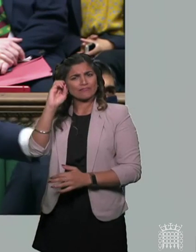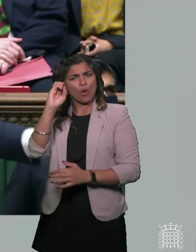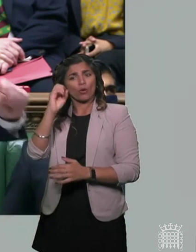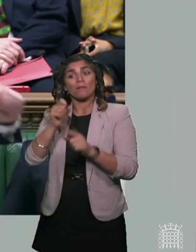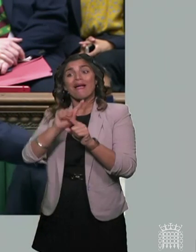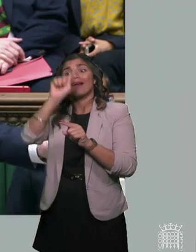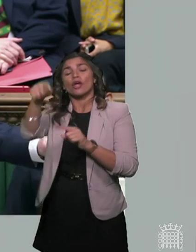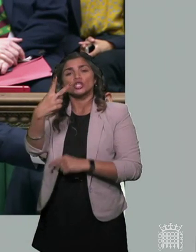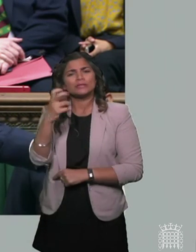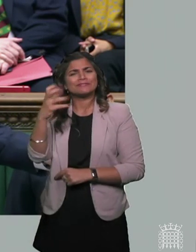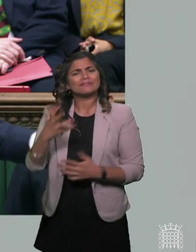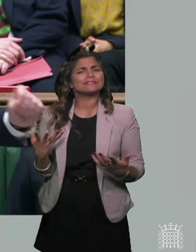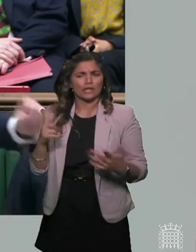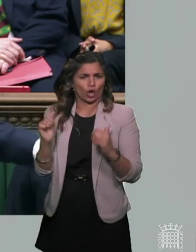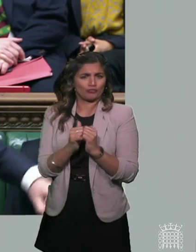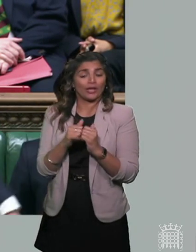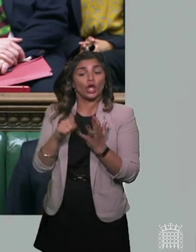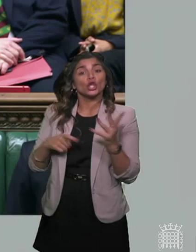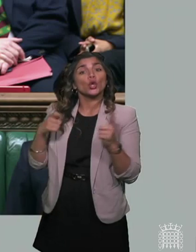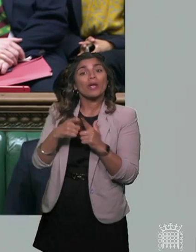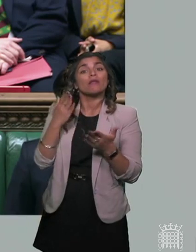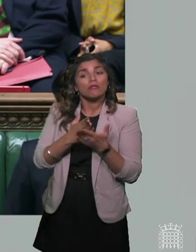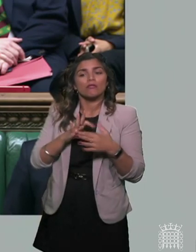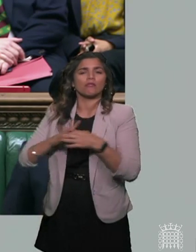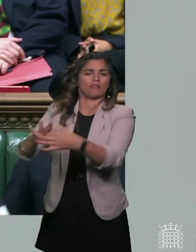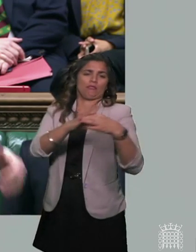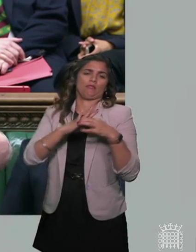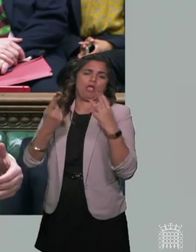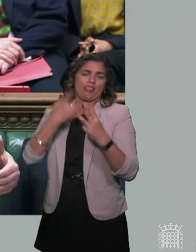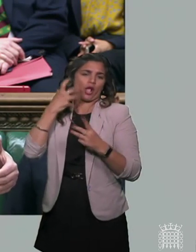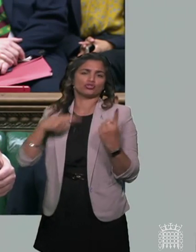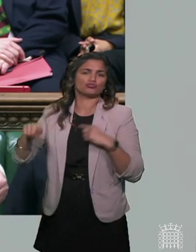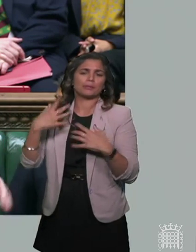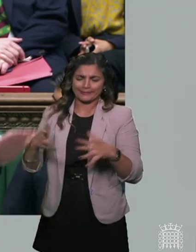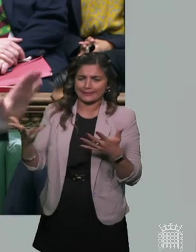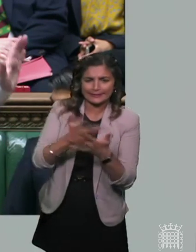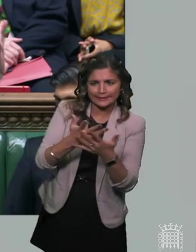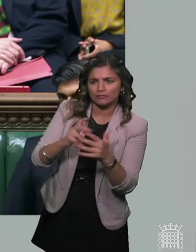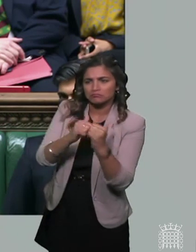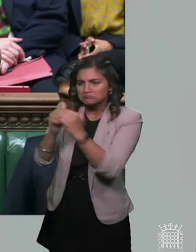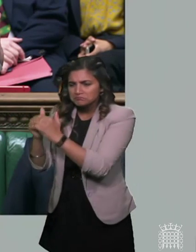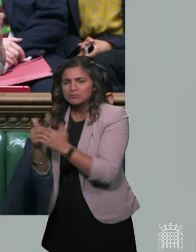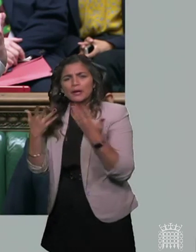That is what the UK is doing: working with countries around the world to get the outcome we want.